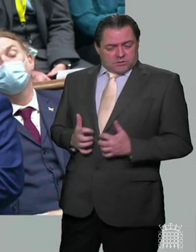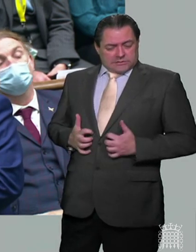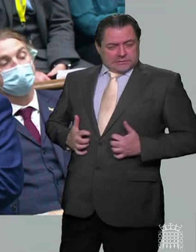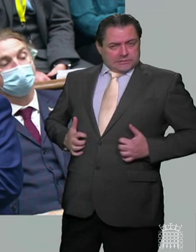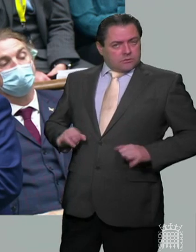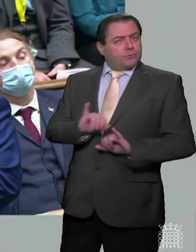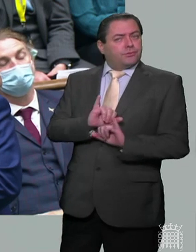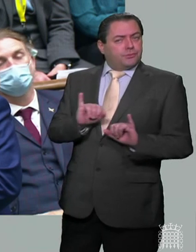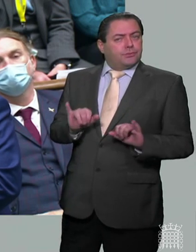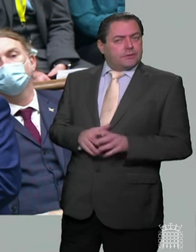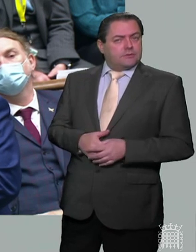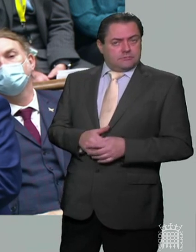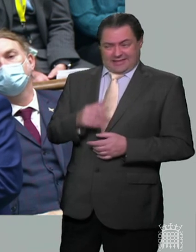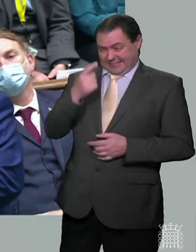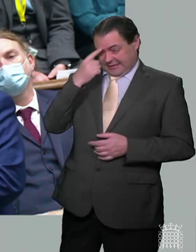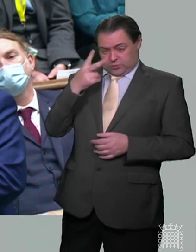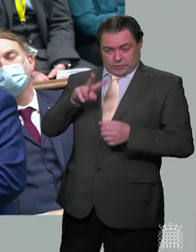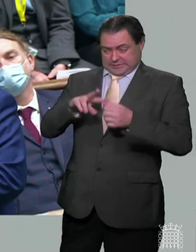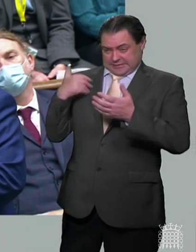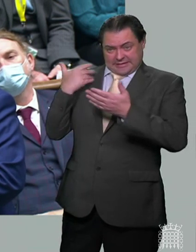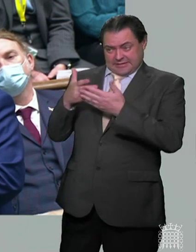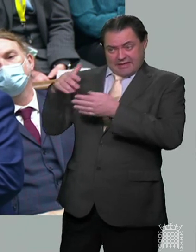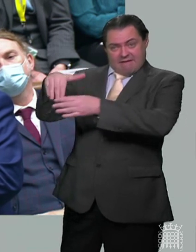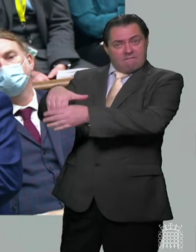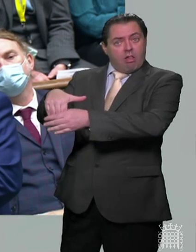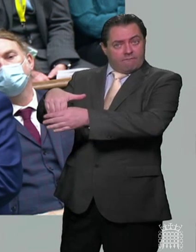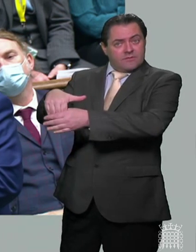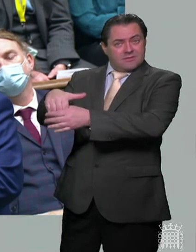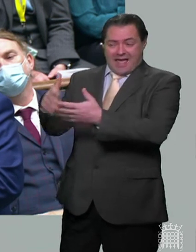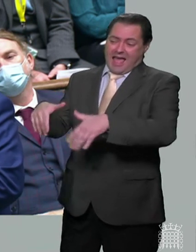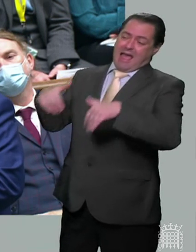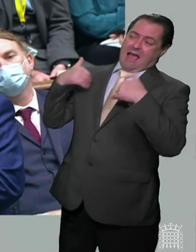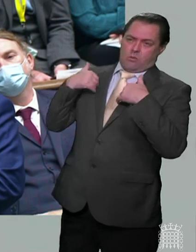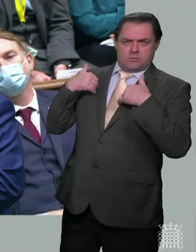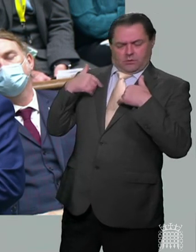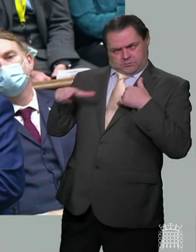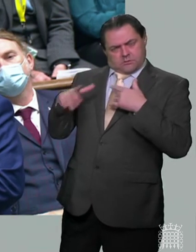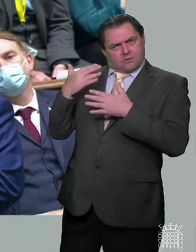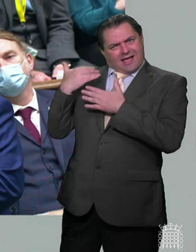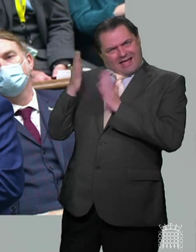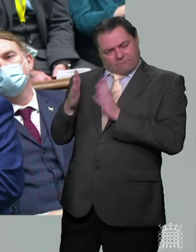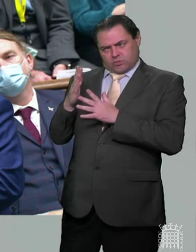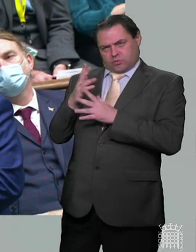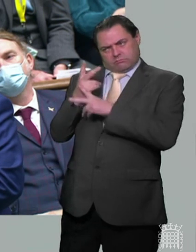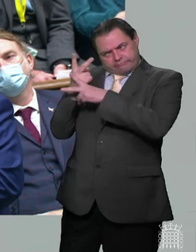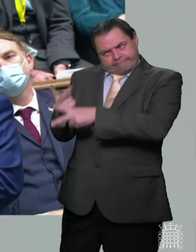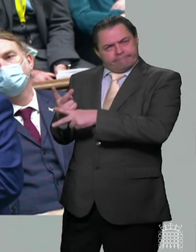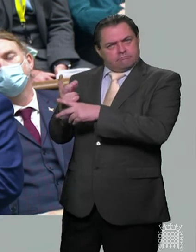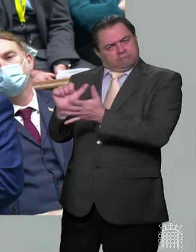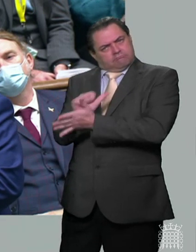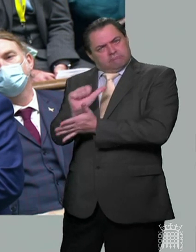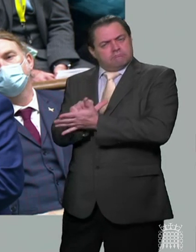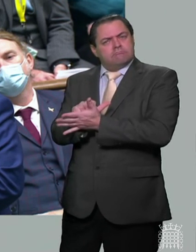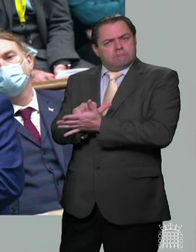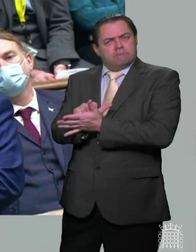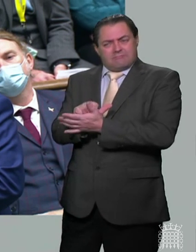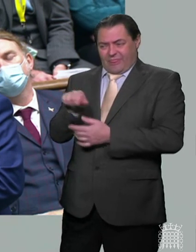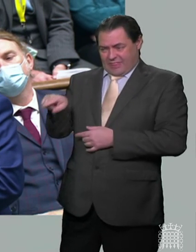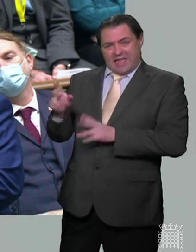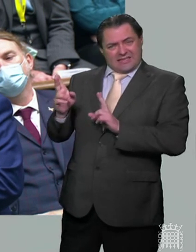Given the history of the past 20 years, it should be obvious that we have a deep responsibility to the country and its people.